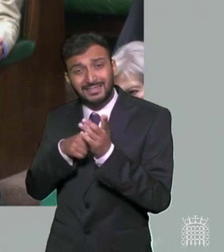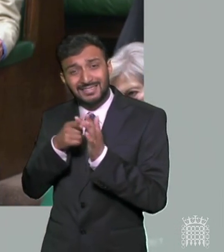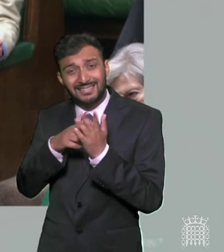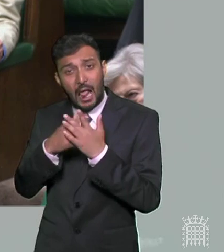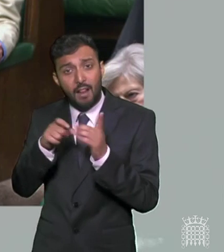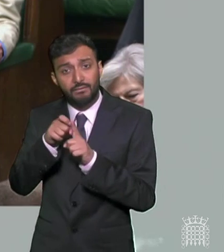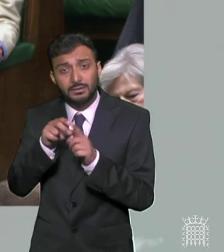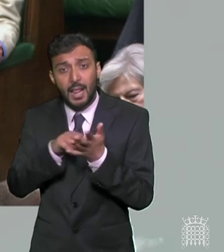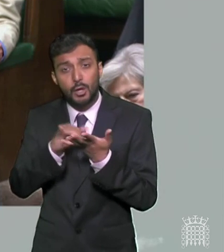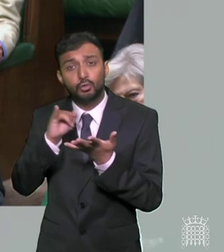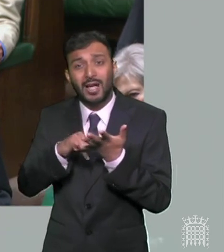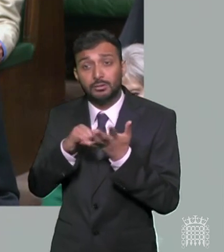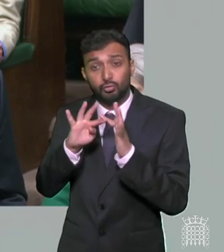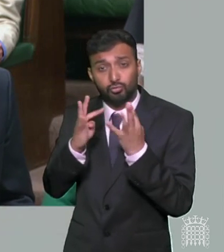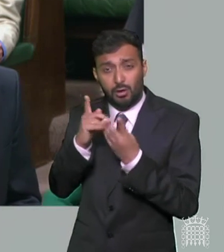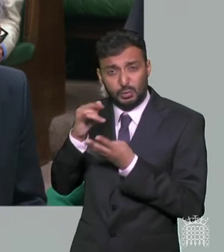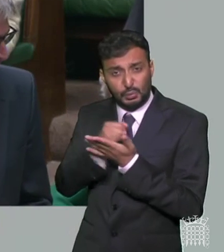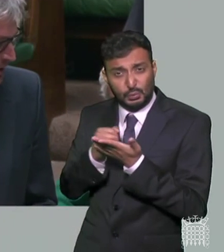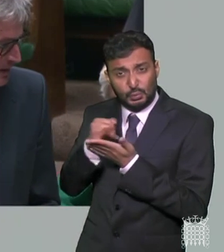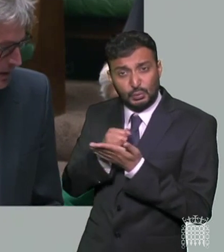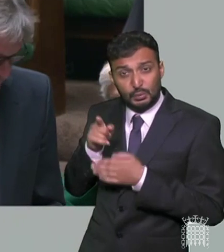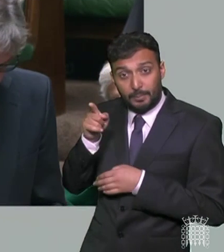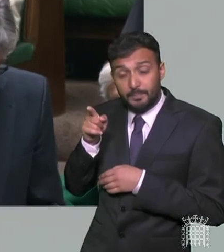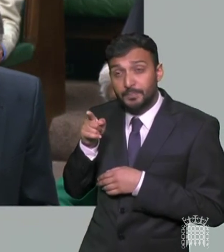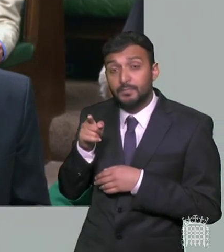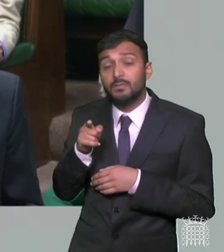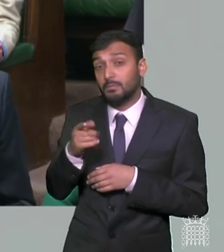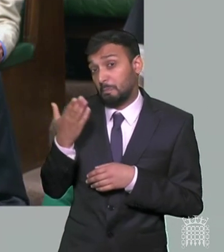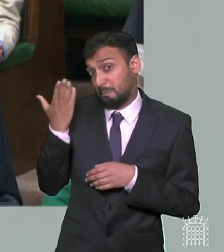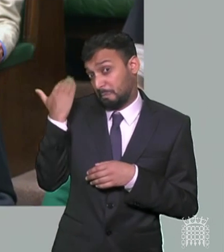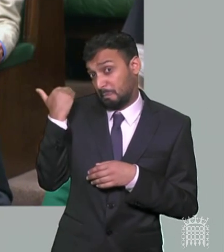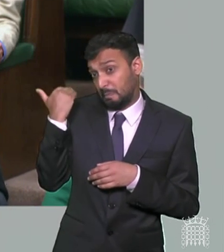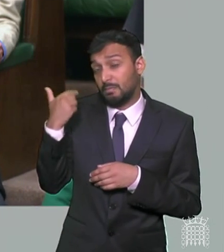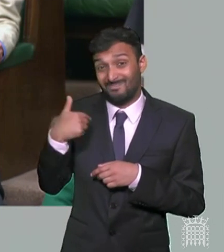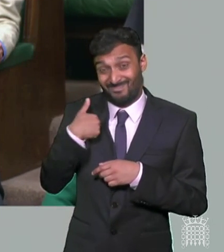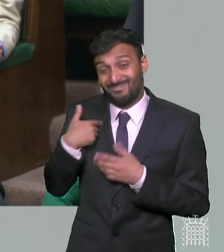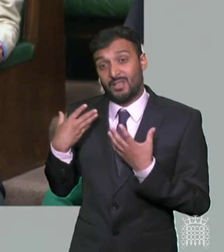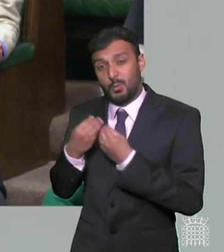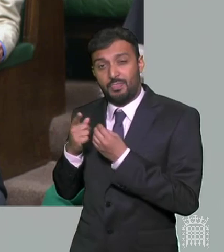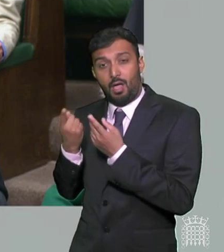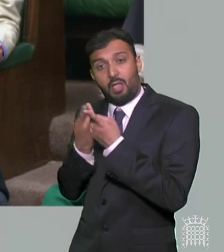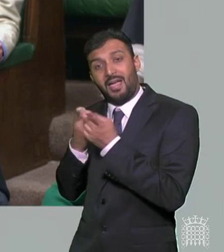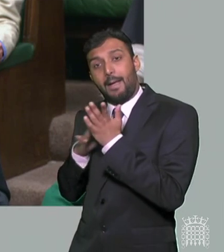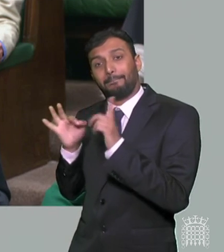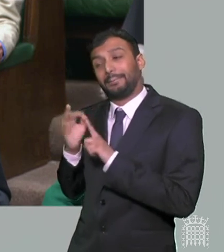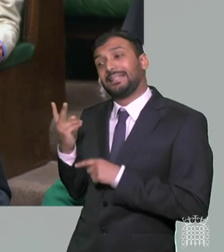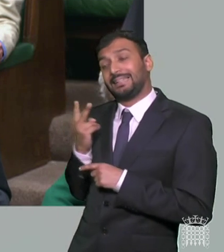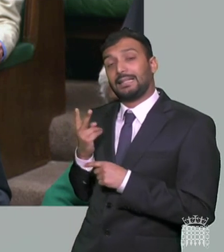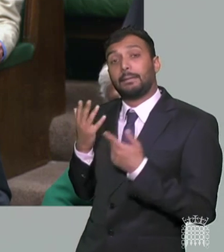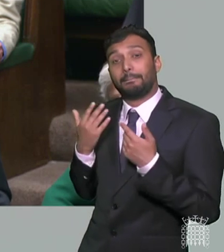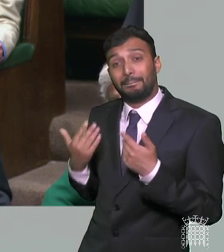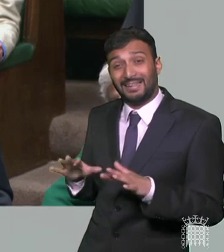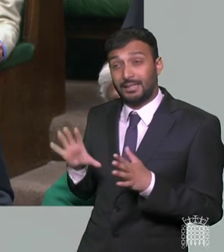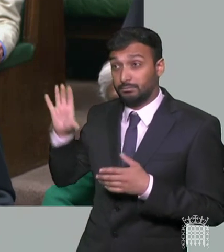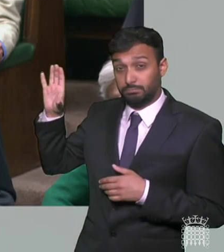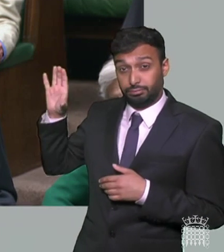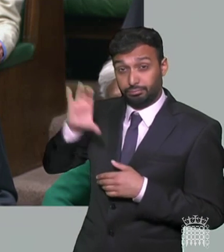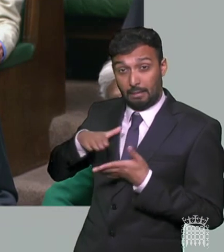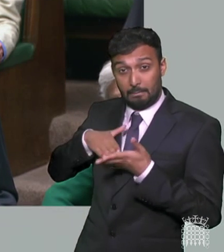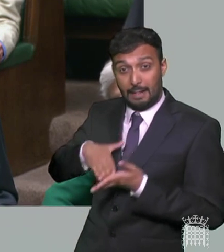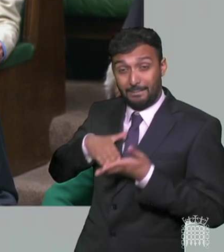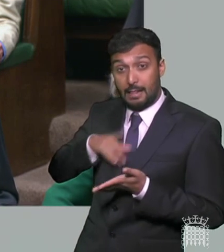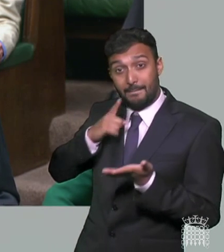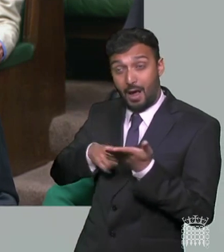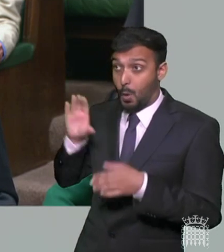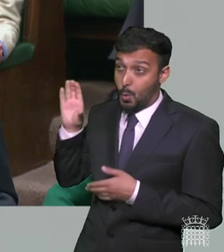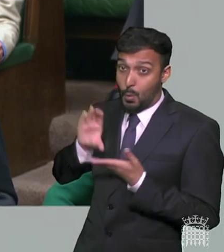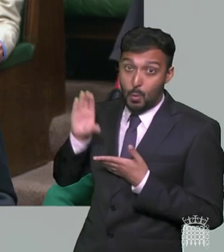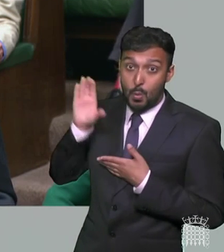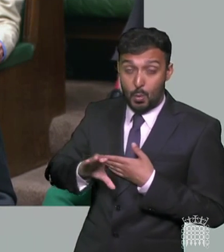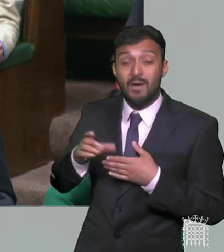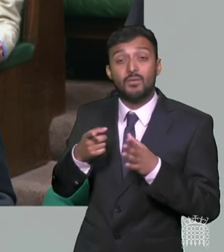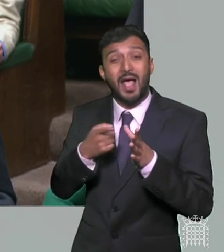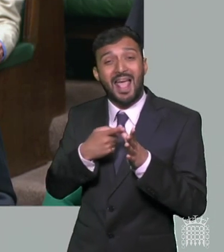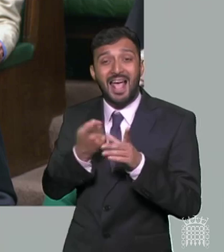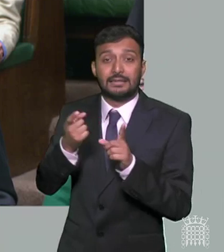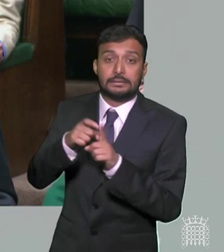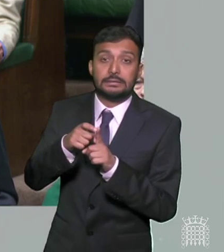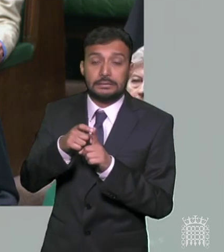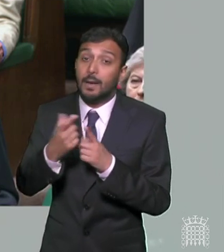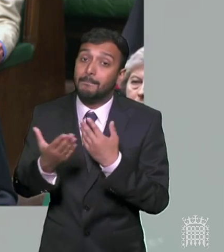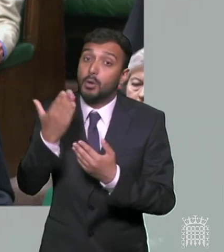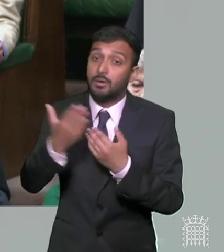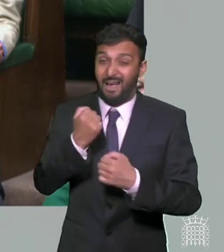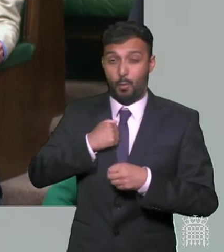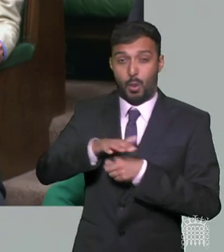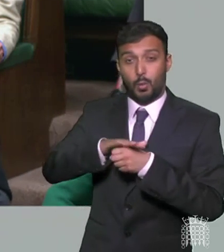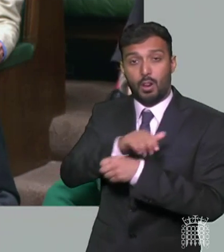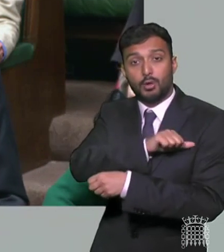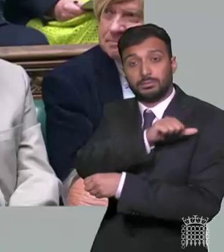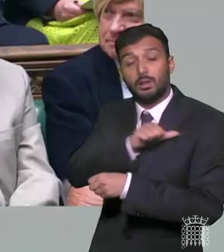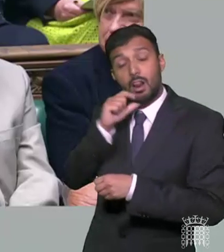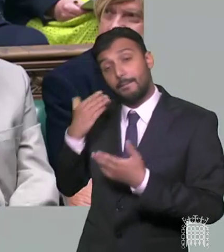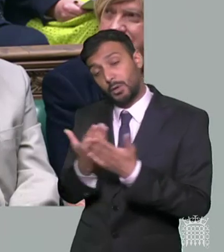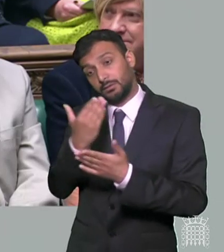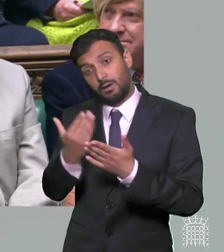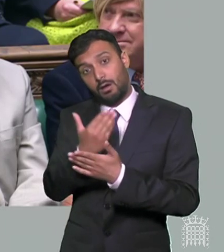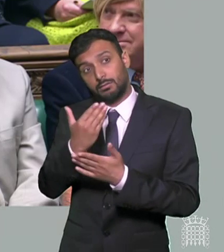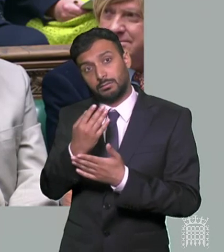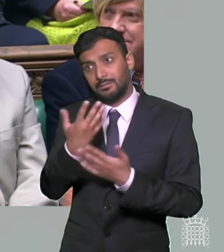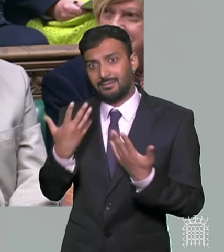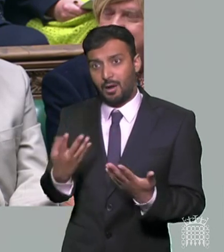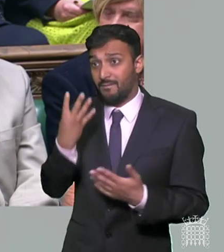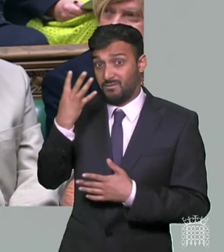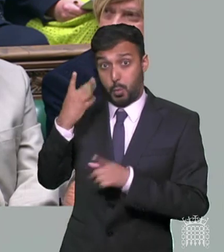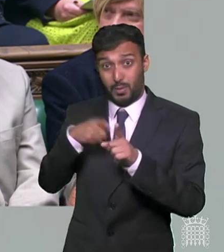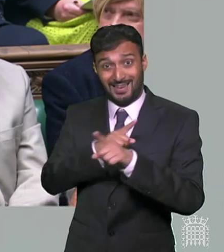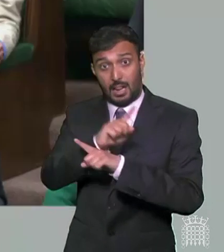In 2018, my right honourable Friend the Member for Ludlow and I secured £312 million for a major A&E modernisation in our local hospital trust, but, four years on, construction has still not started.